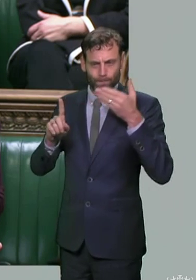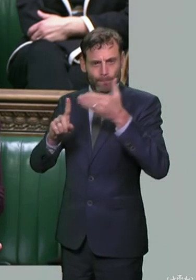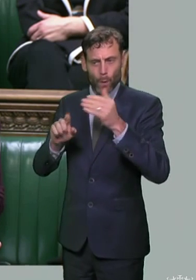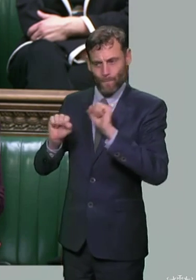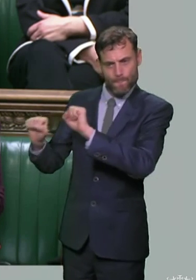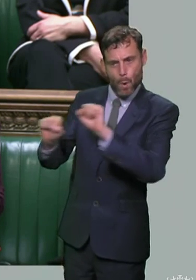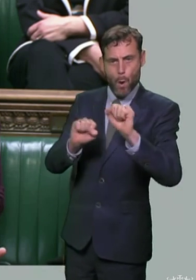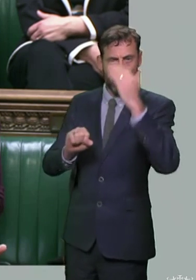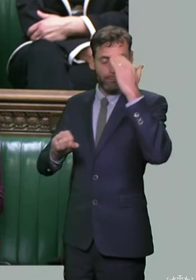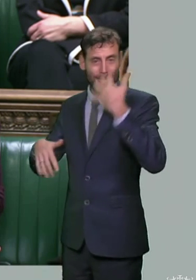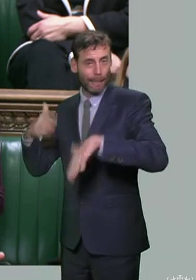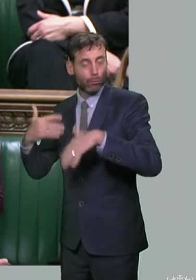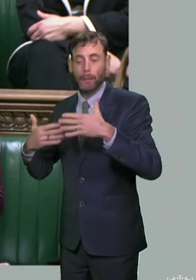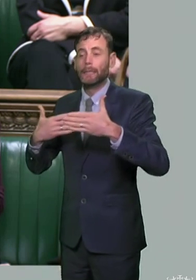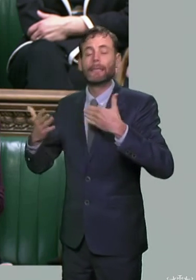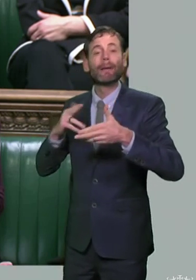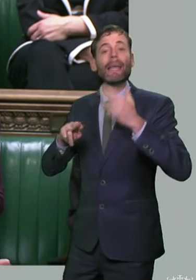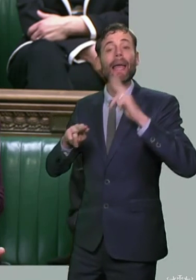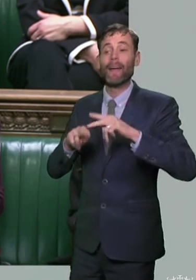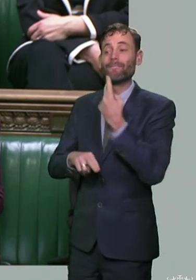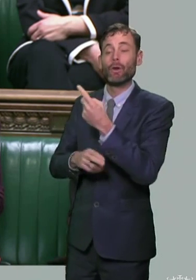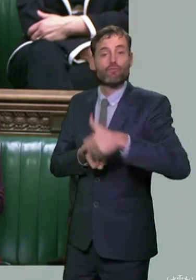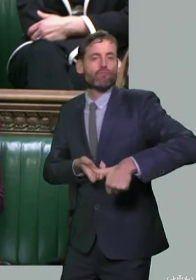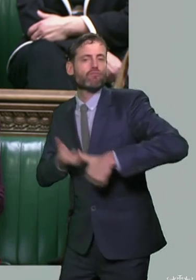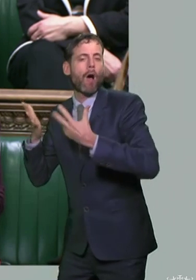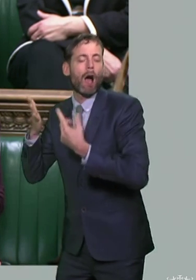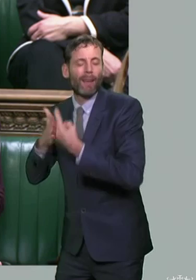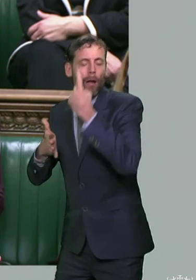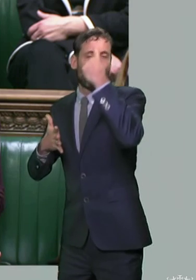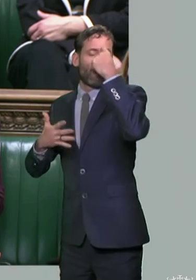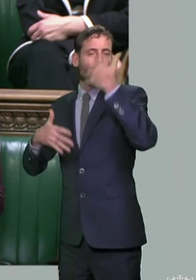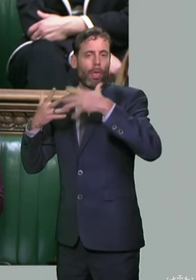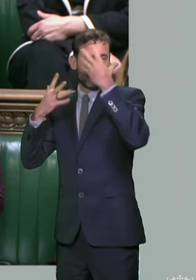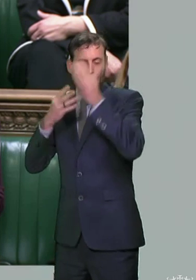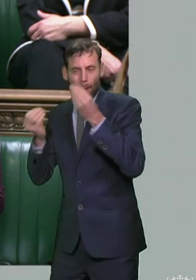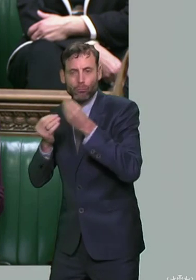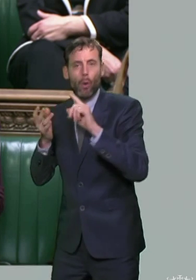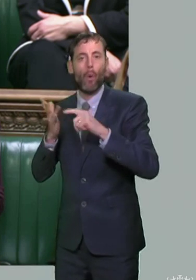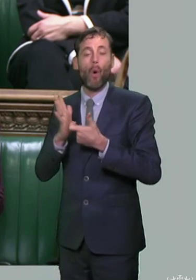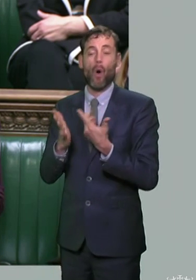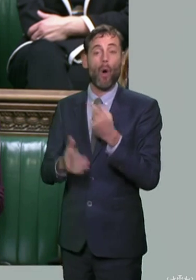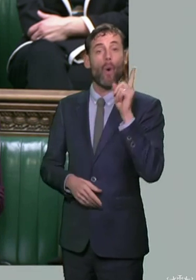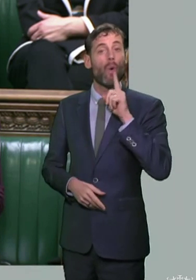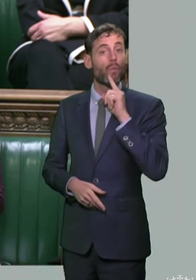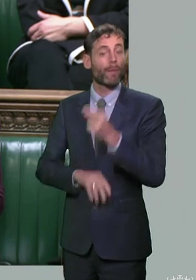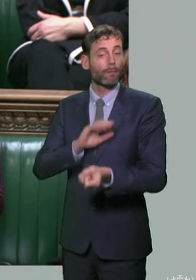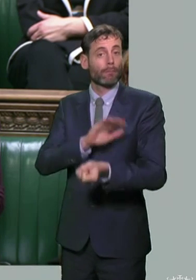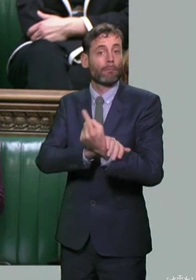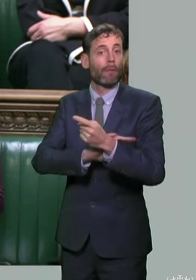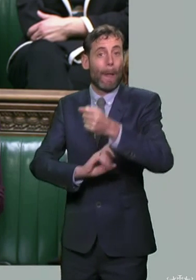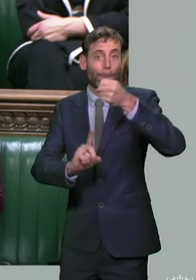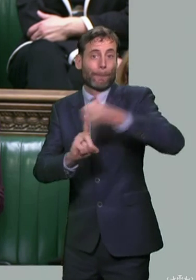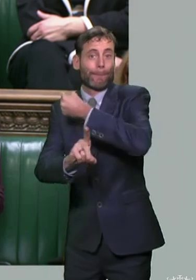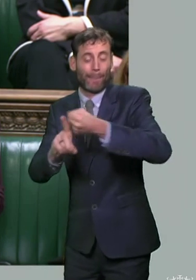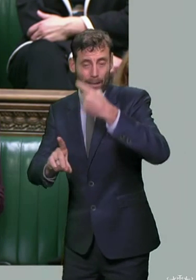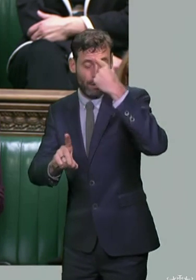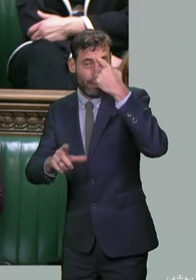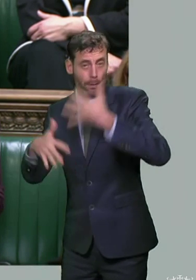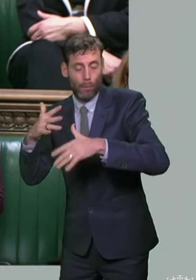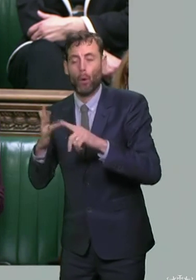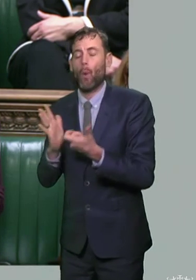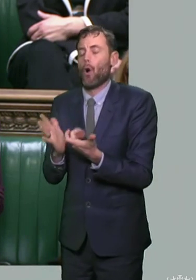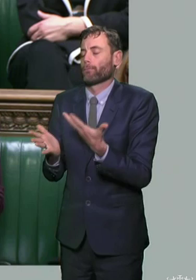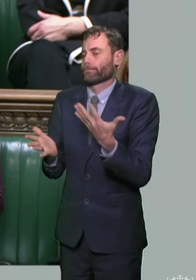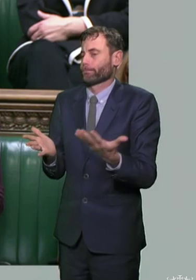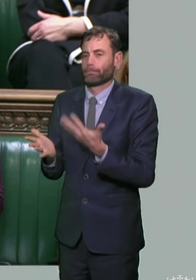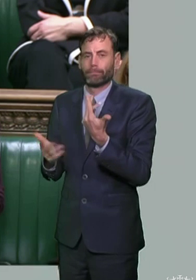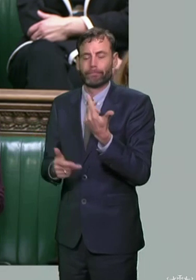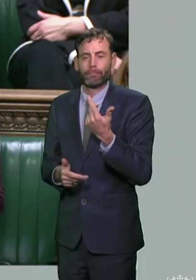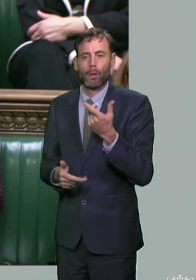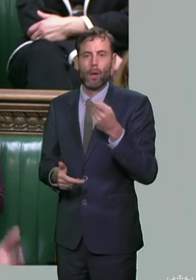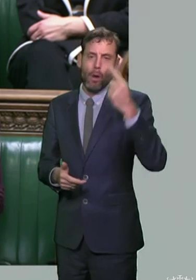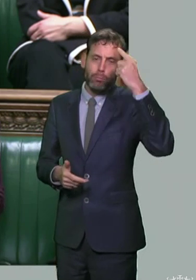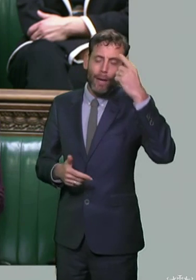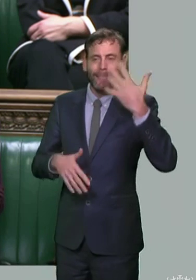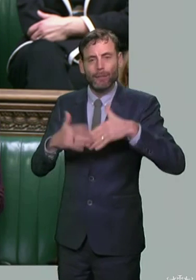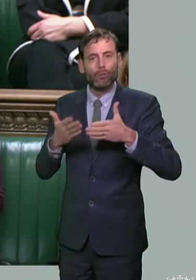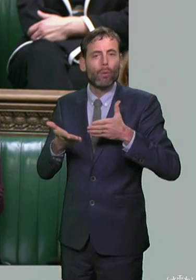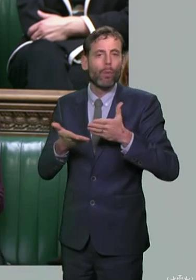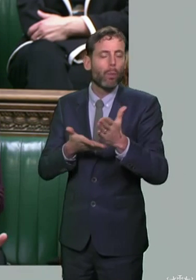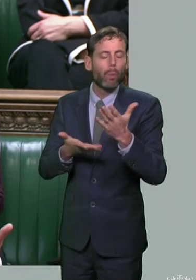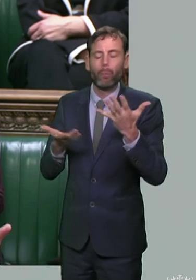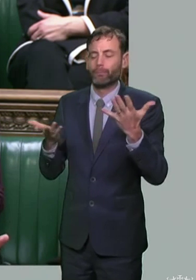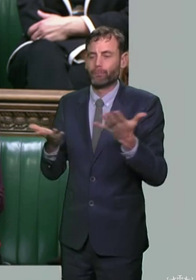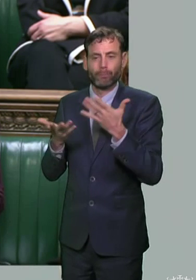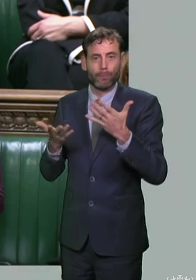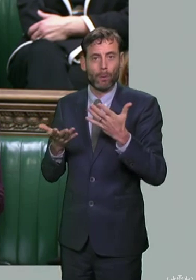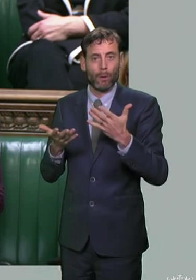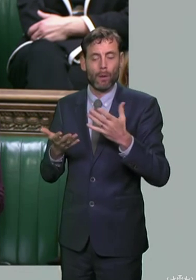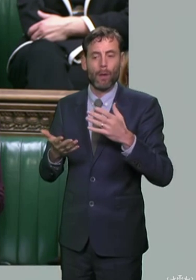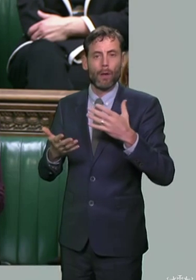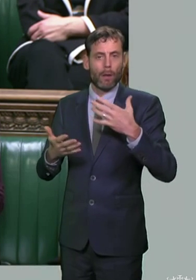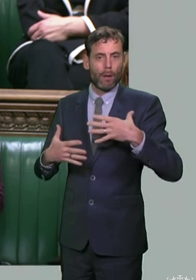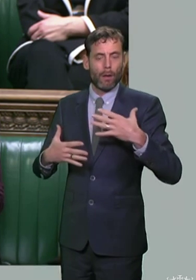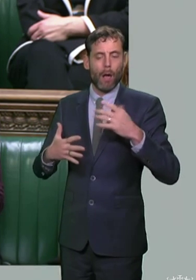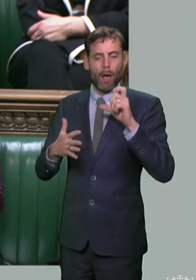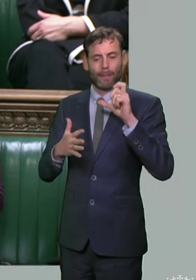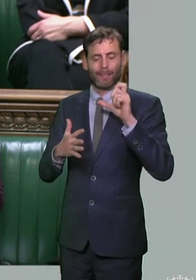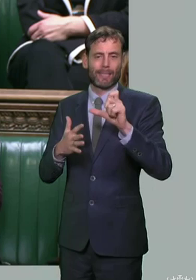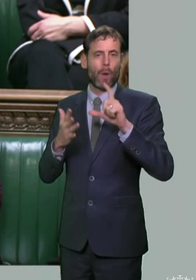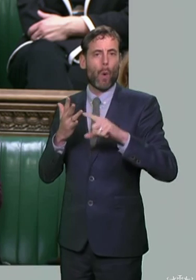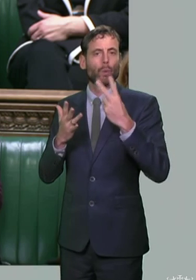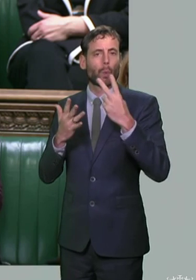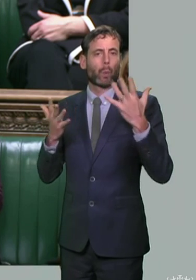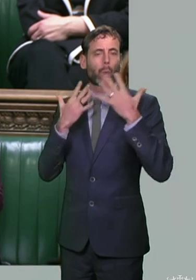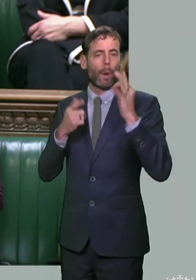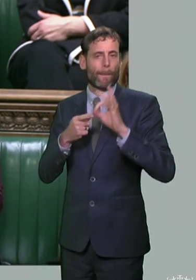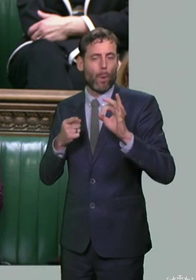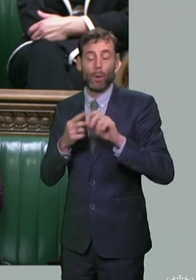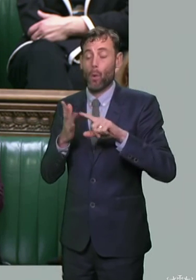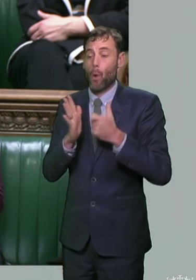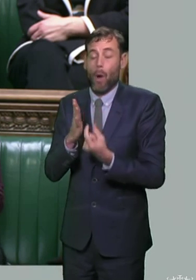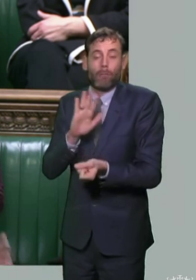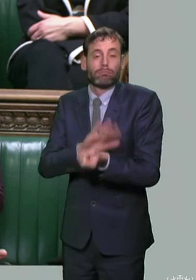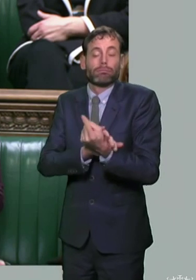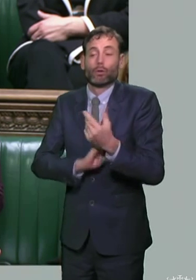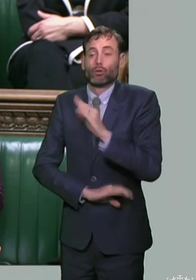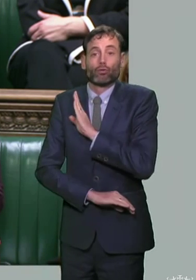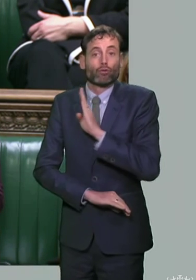rugby players with concussion and dementia, women who have been beaten in the head by their partners, children who have suffered from carbon monoxide poisoning, or soldiers who have been in explosions.